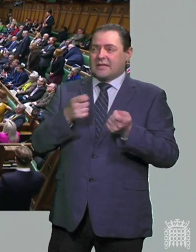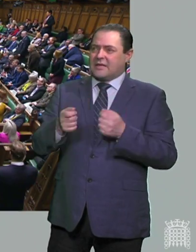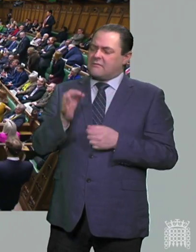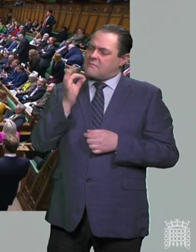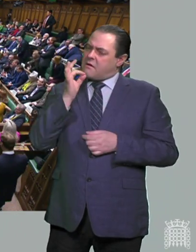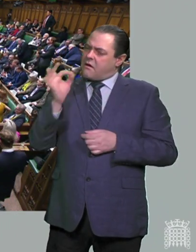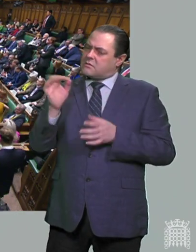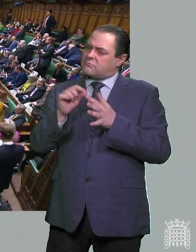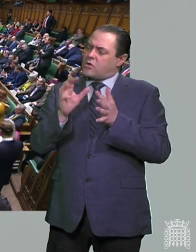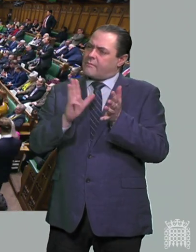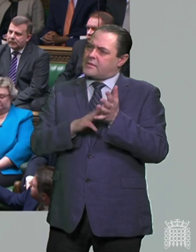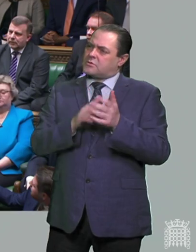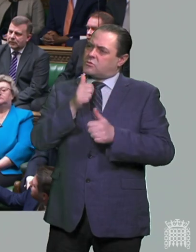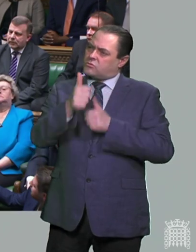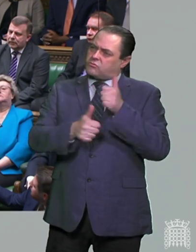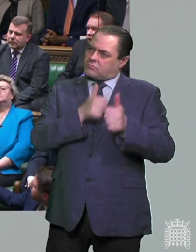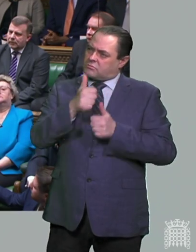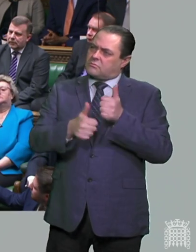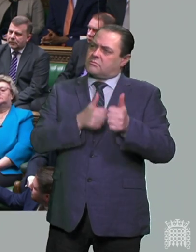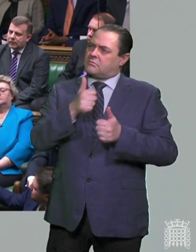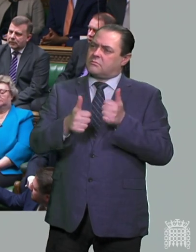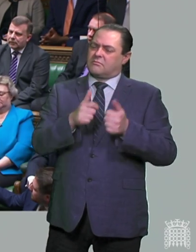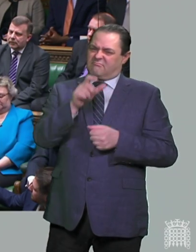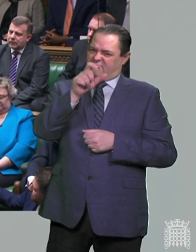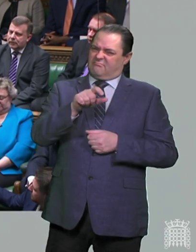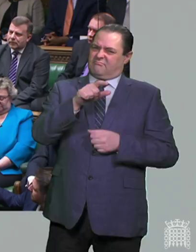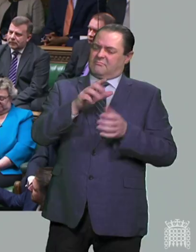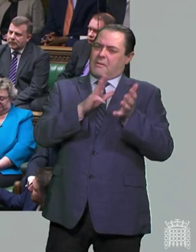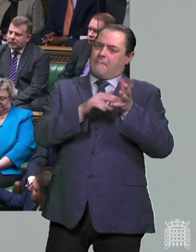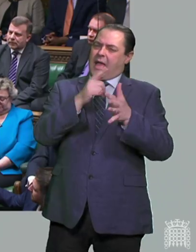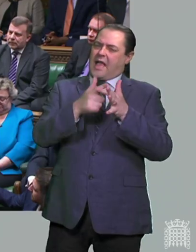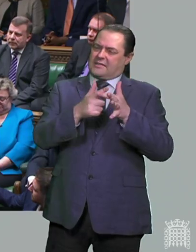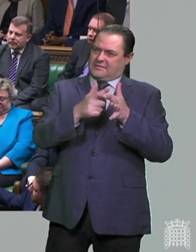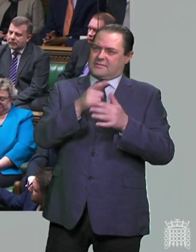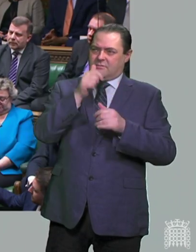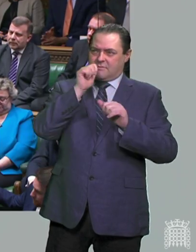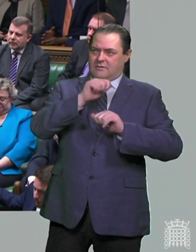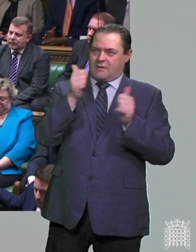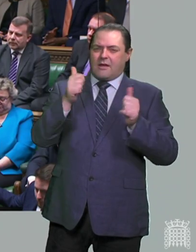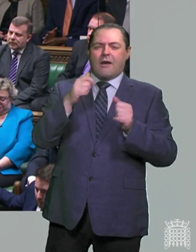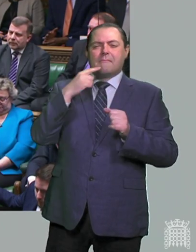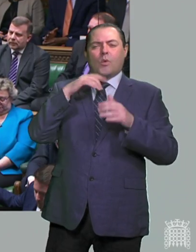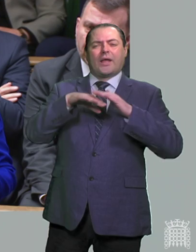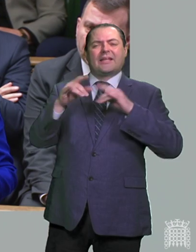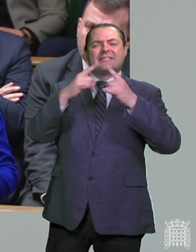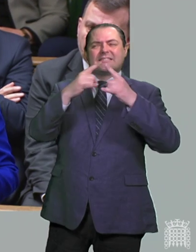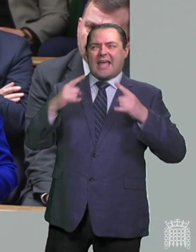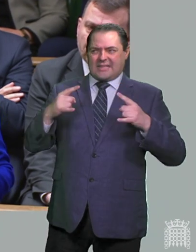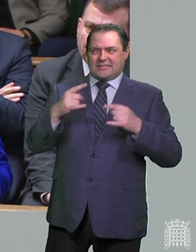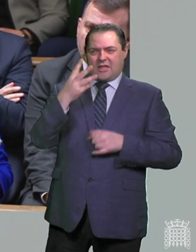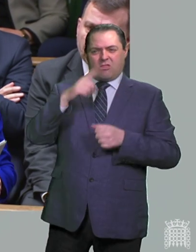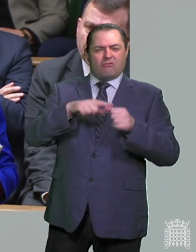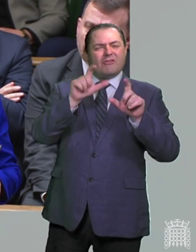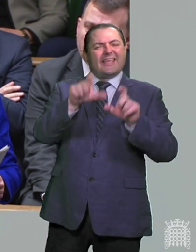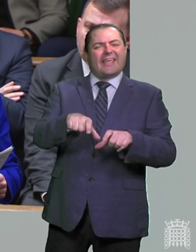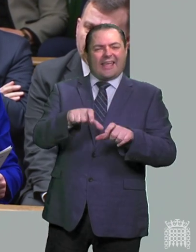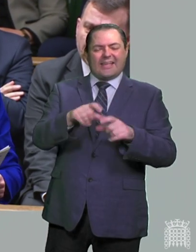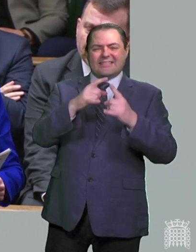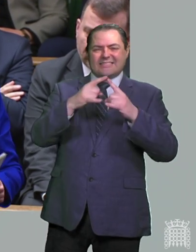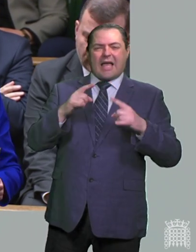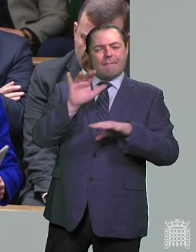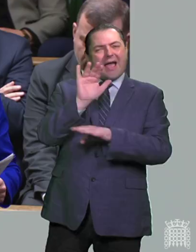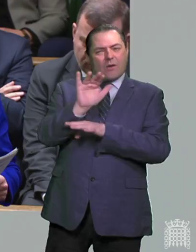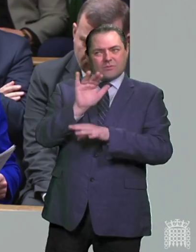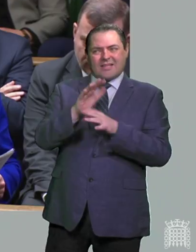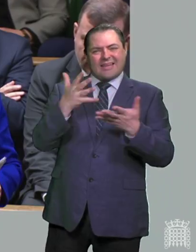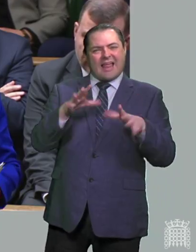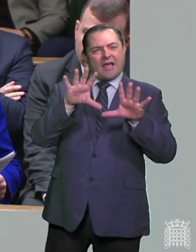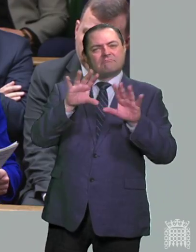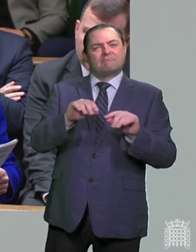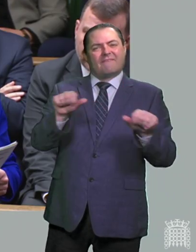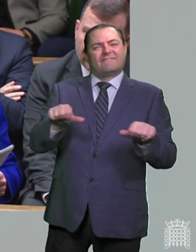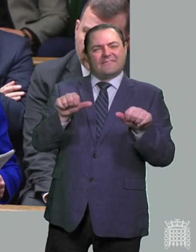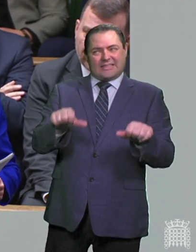Will the Prime Minister pay tribute to and congratulate my constituent Max Woosey, best known as the boy in the tent, whose three-year adventure camping outside is drawing to a close?